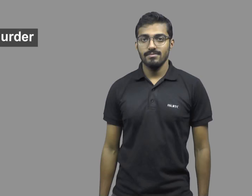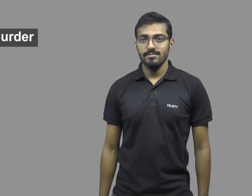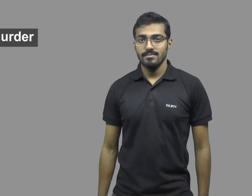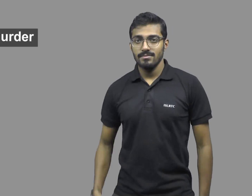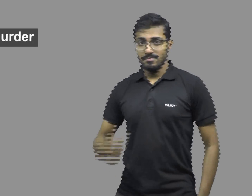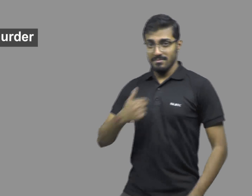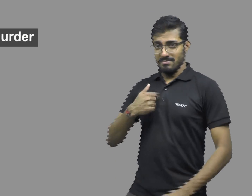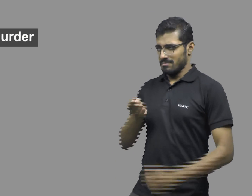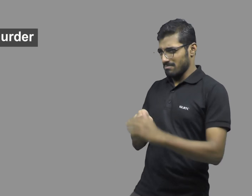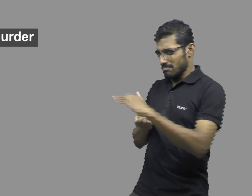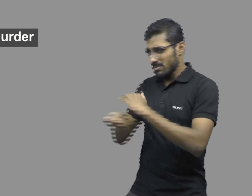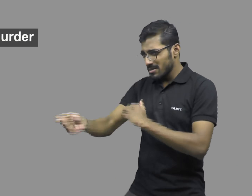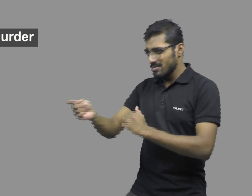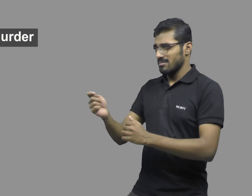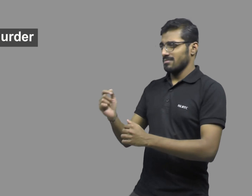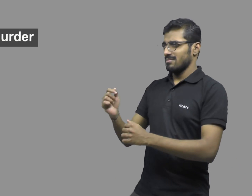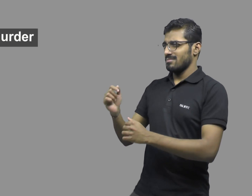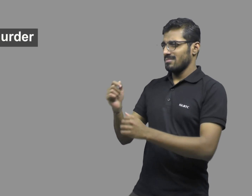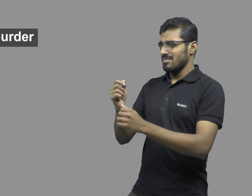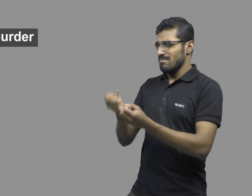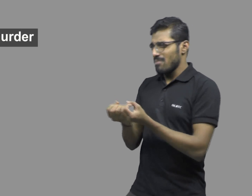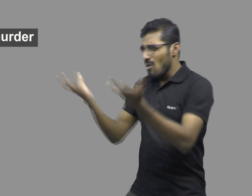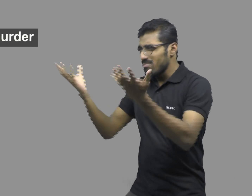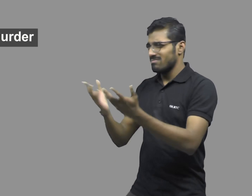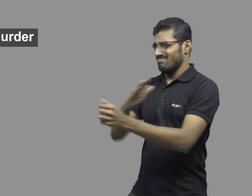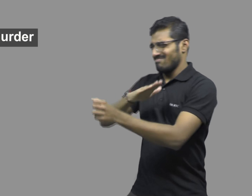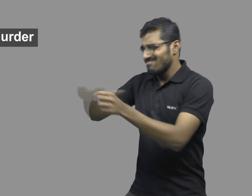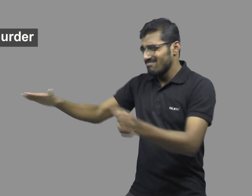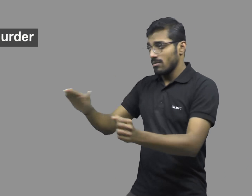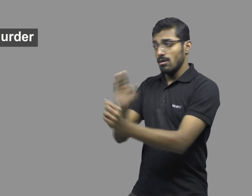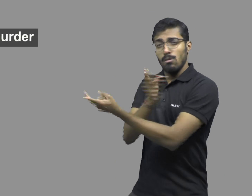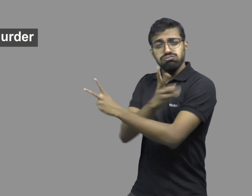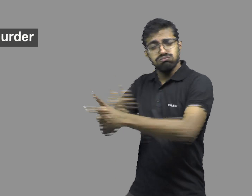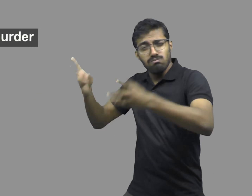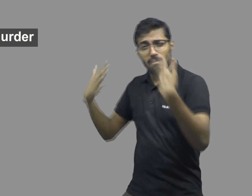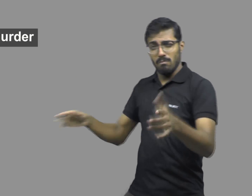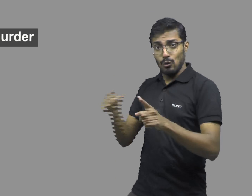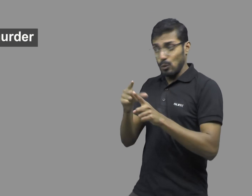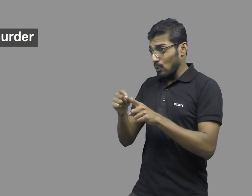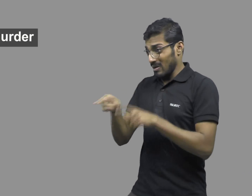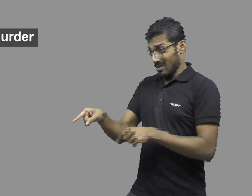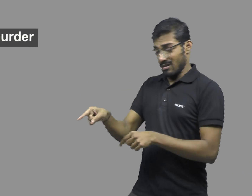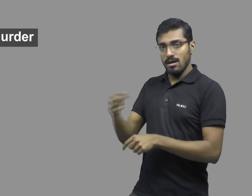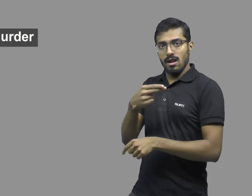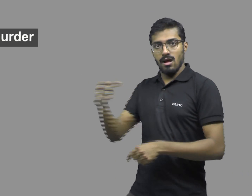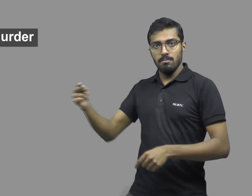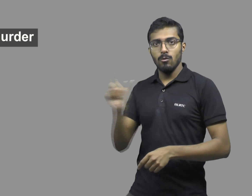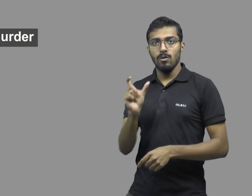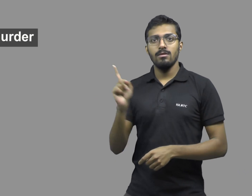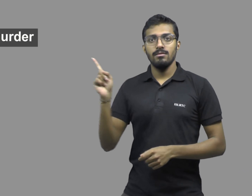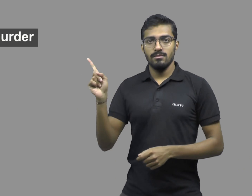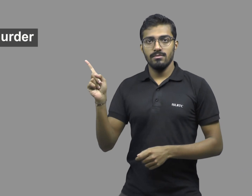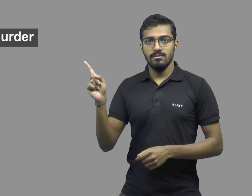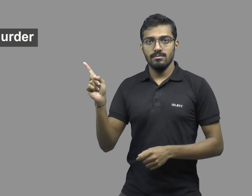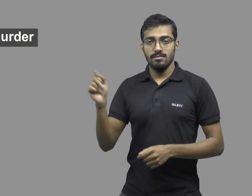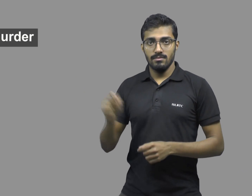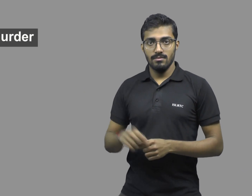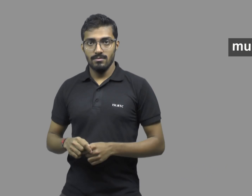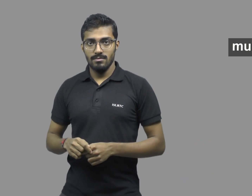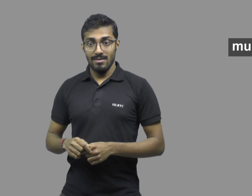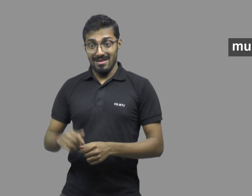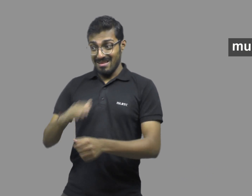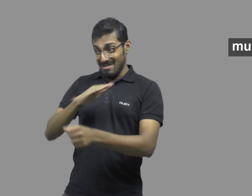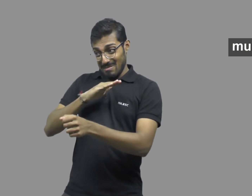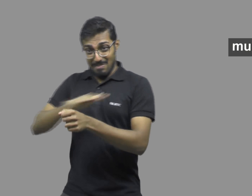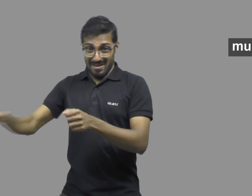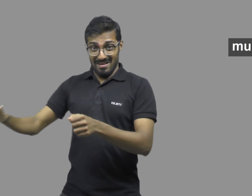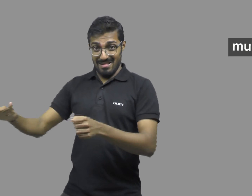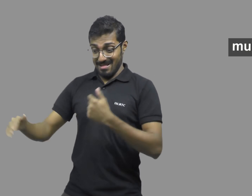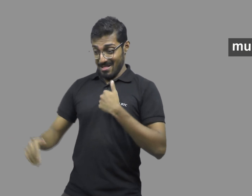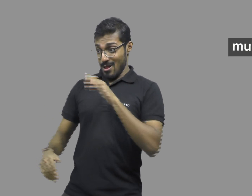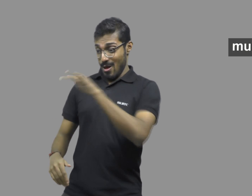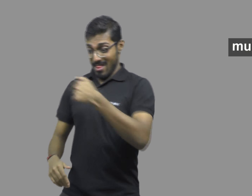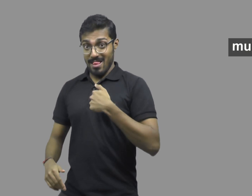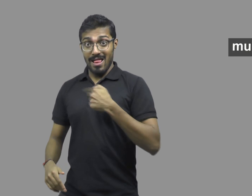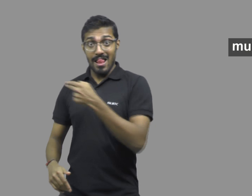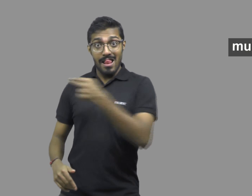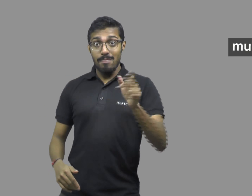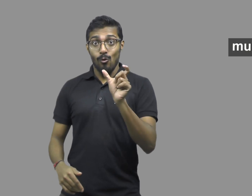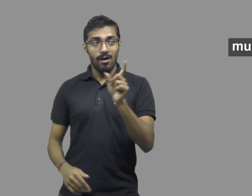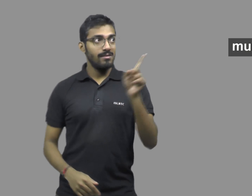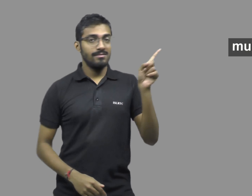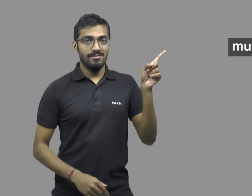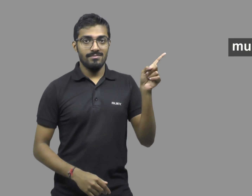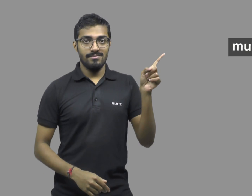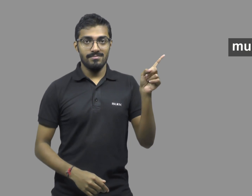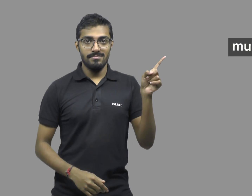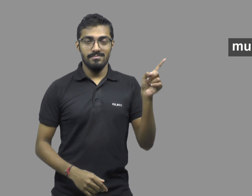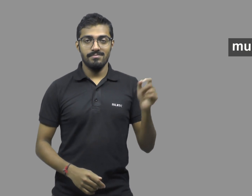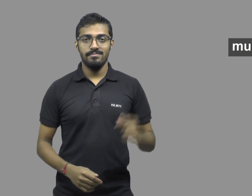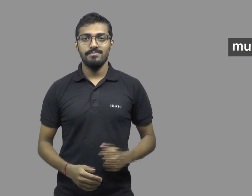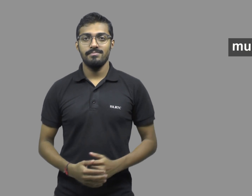Murder and Murderer